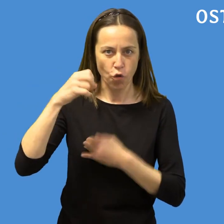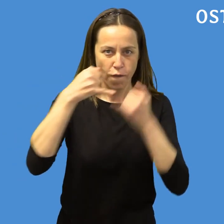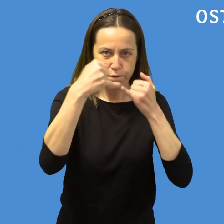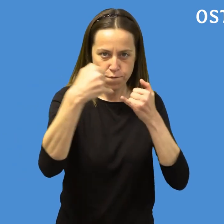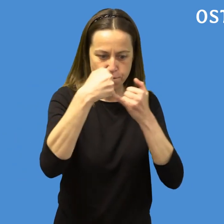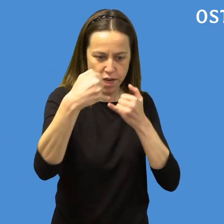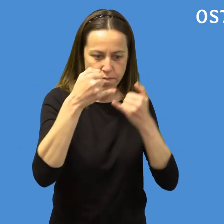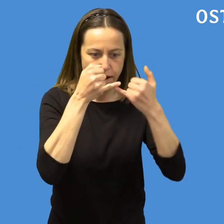arteria